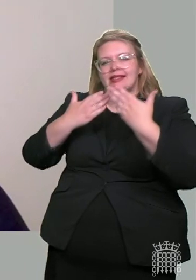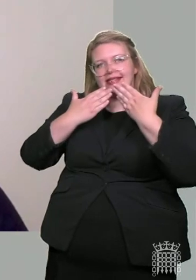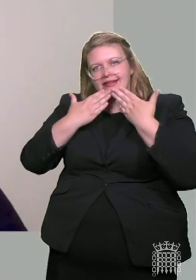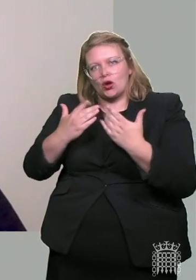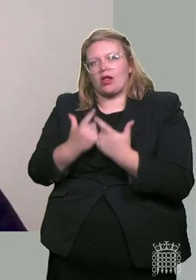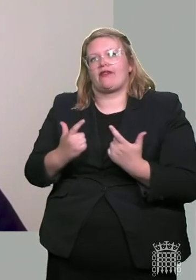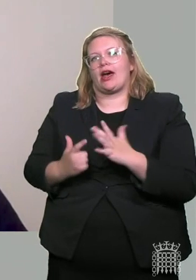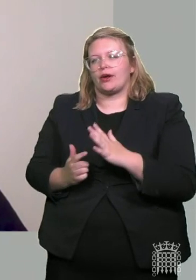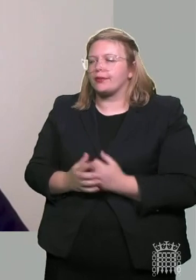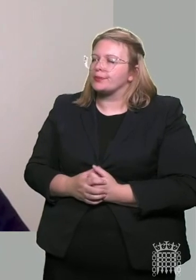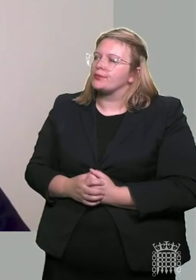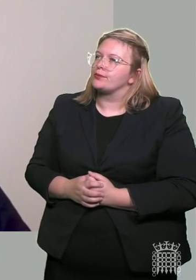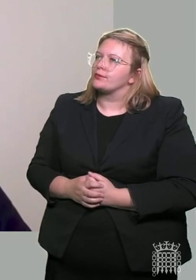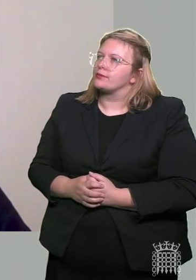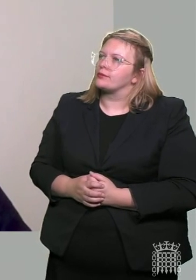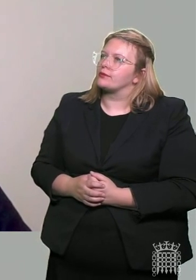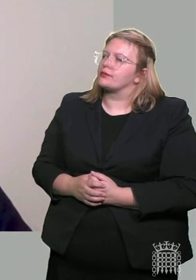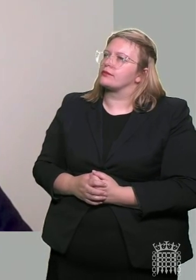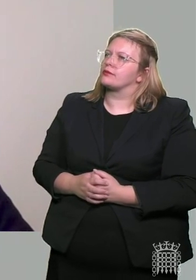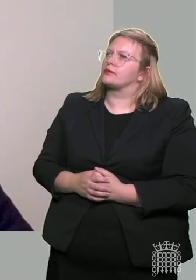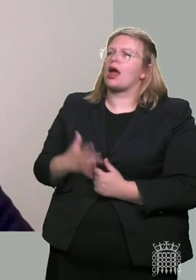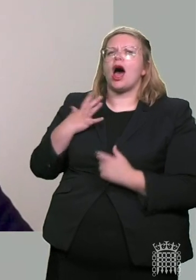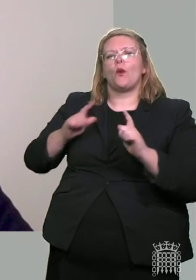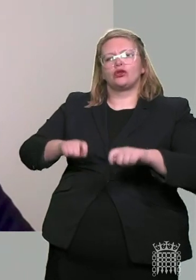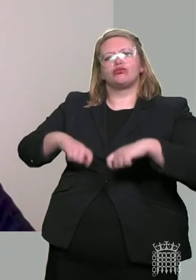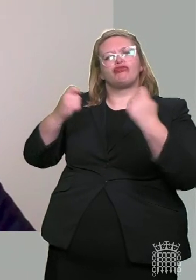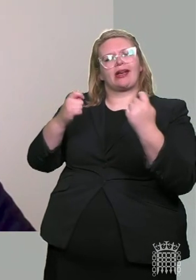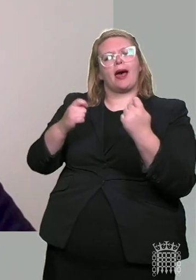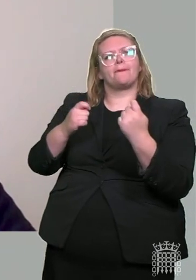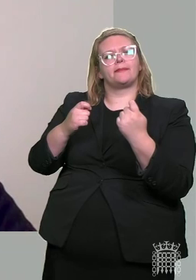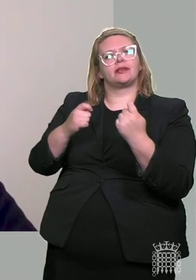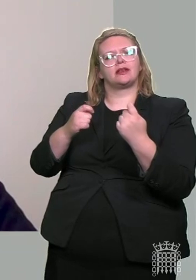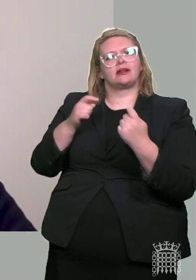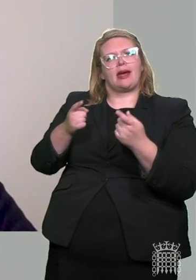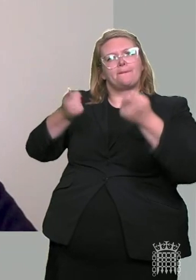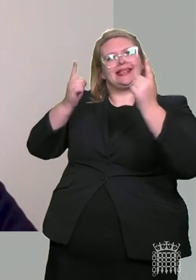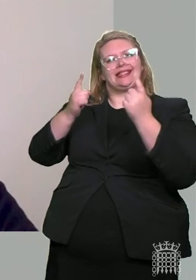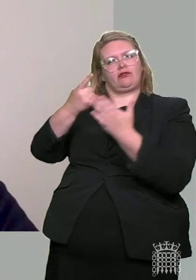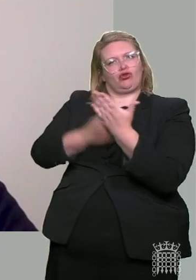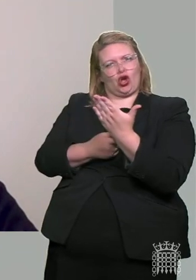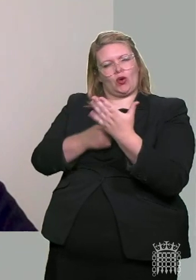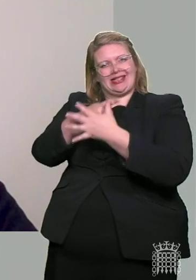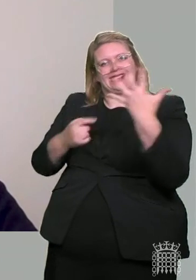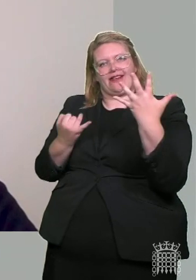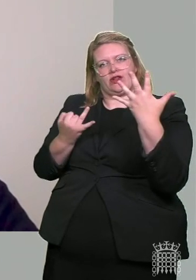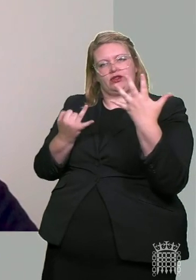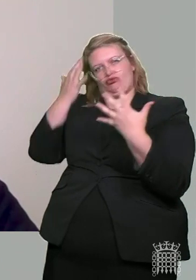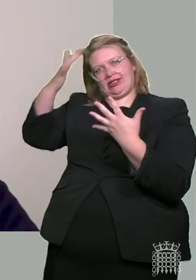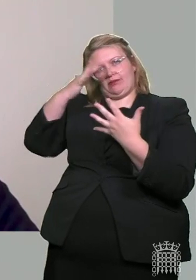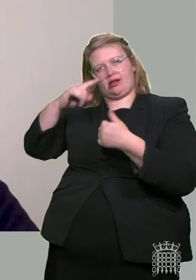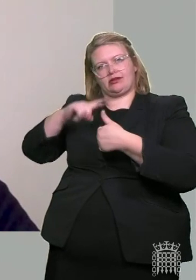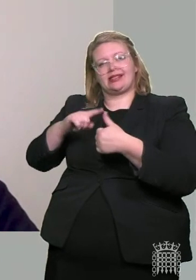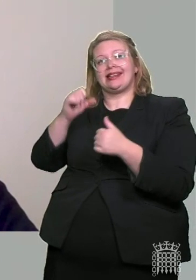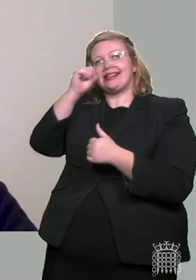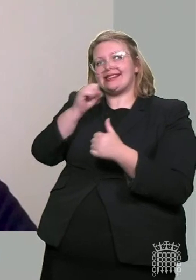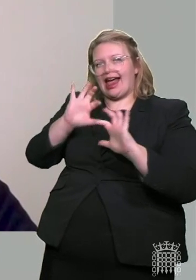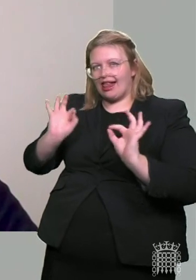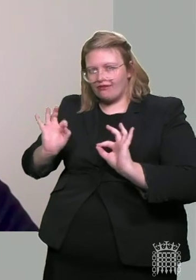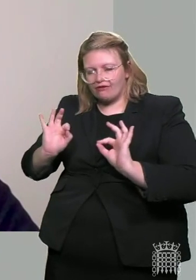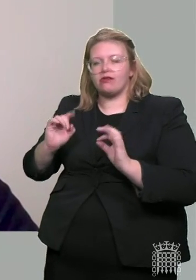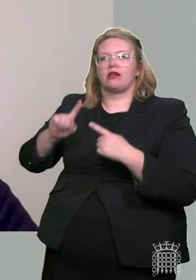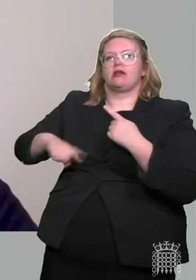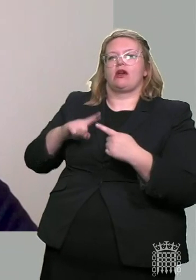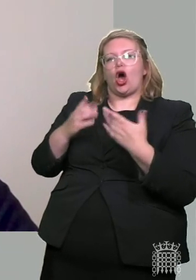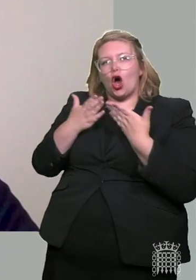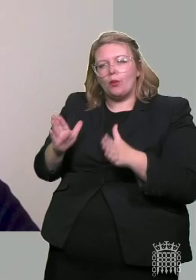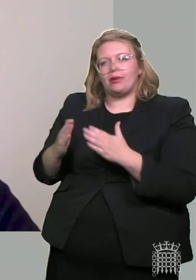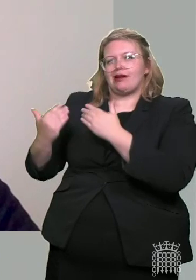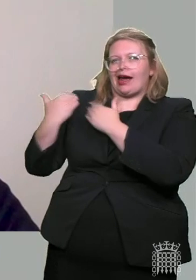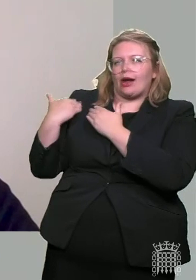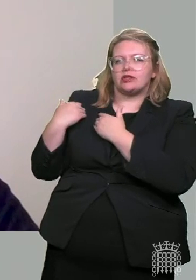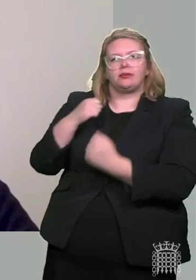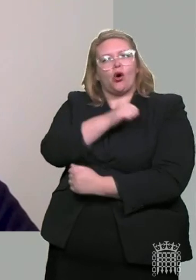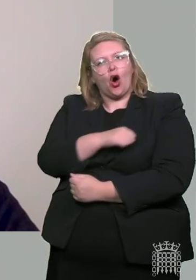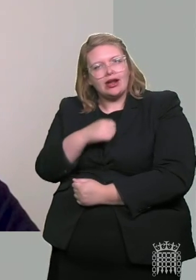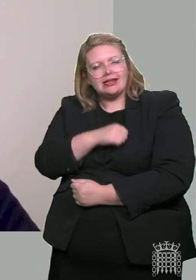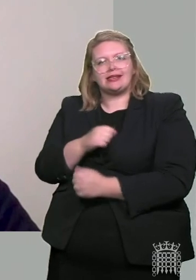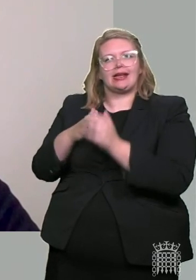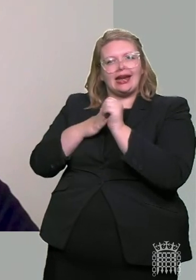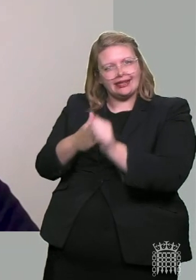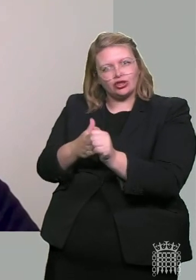I think it is worth repeating the ministerial code’s seven guiding principles: selflessness, integrity, objectivity, accountability, openness, honesty and leadership.